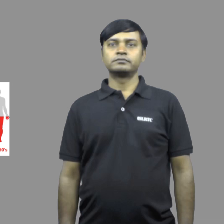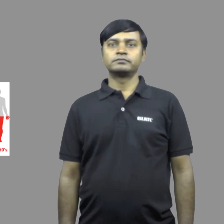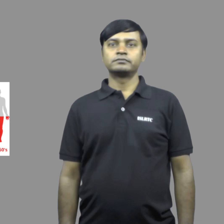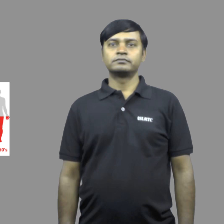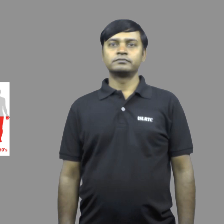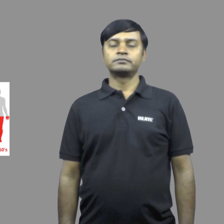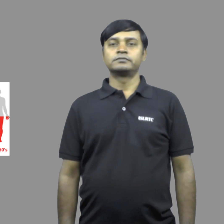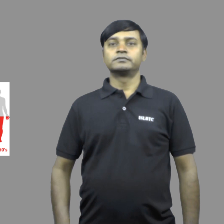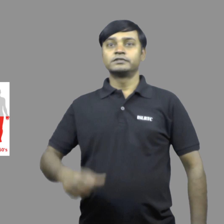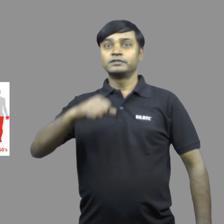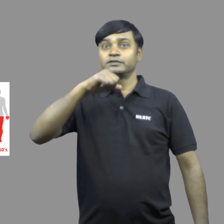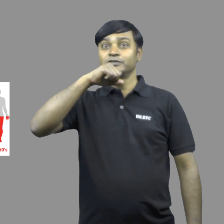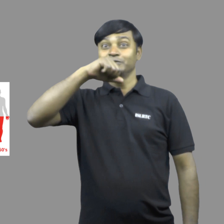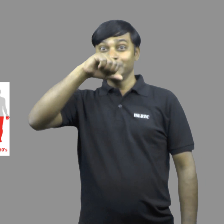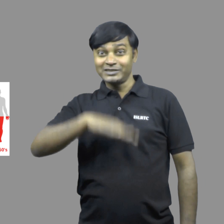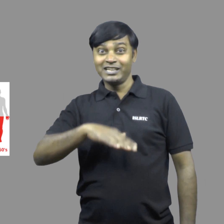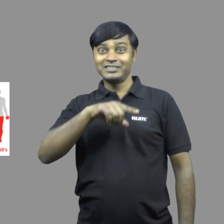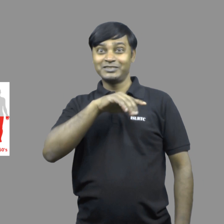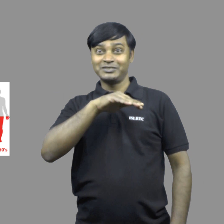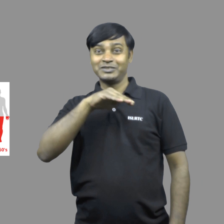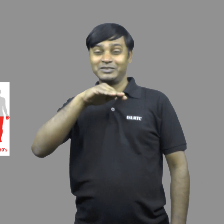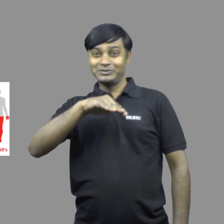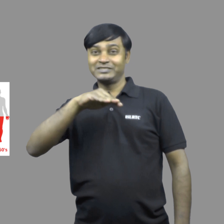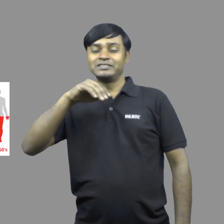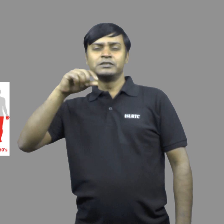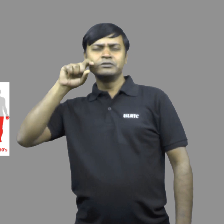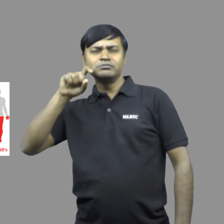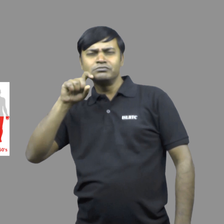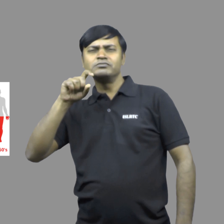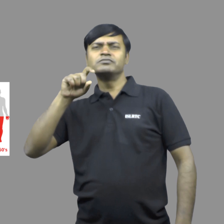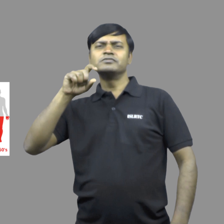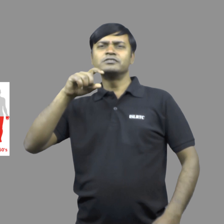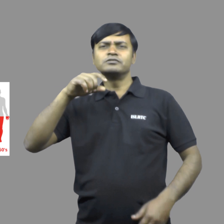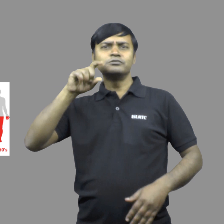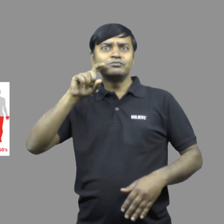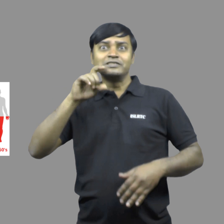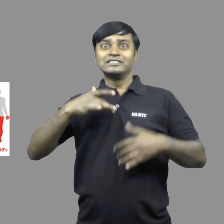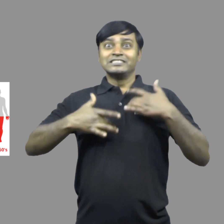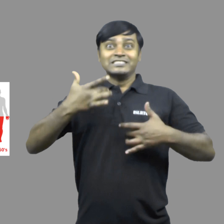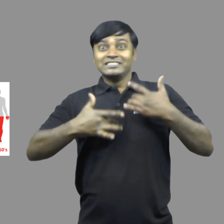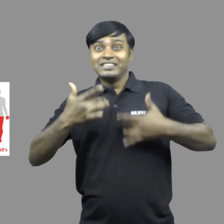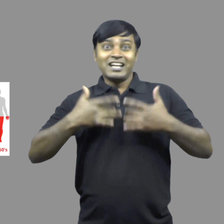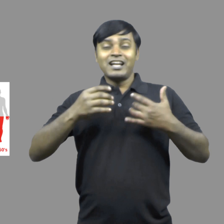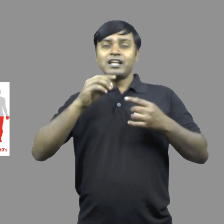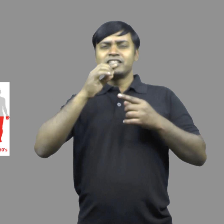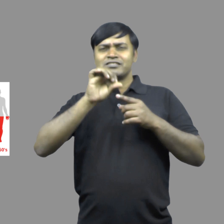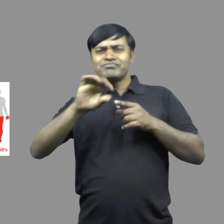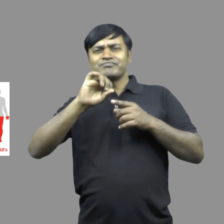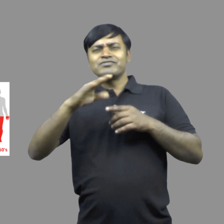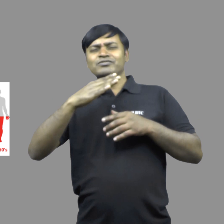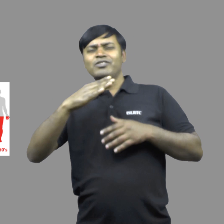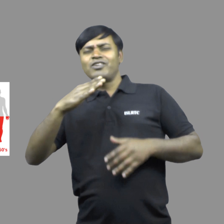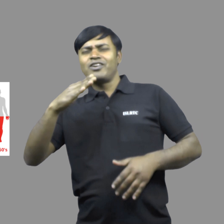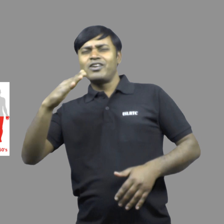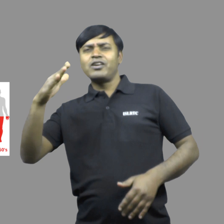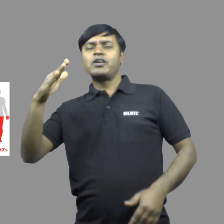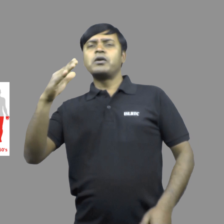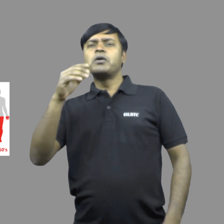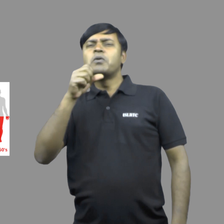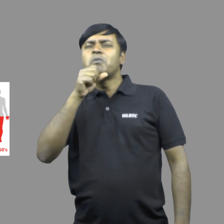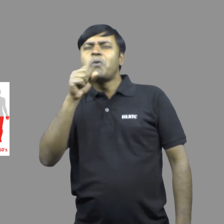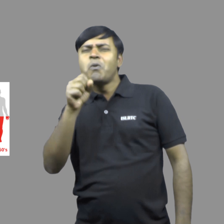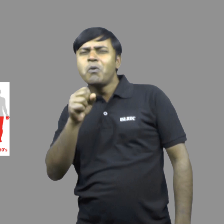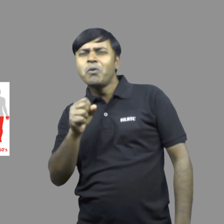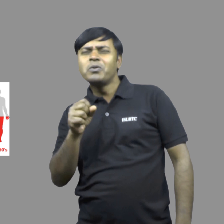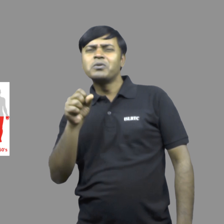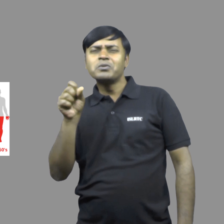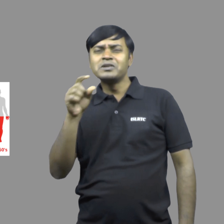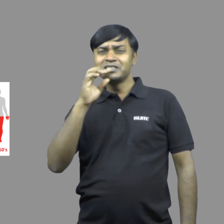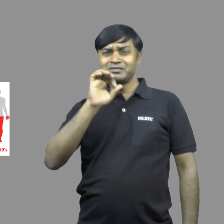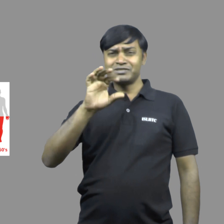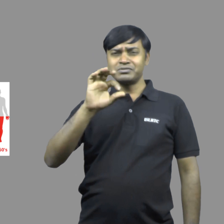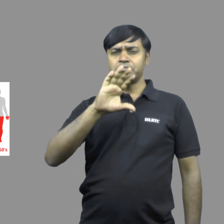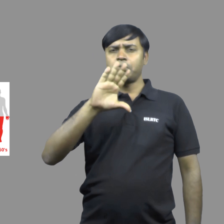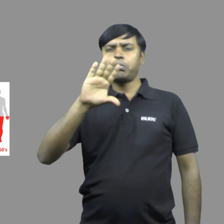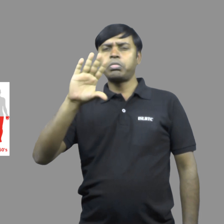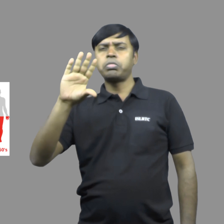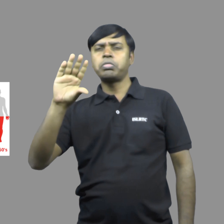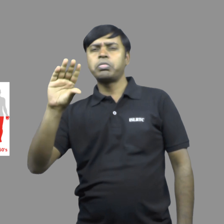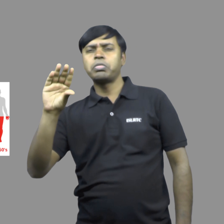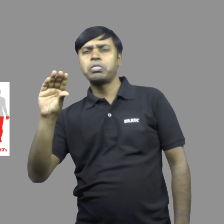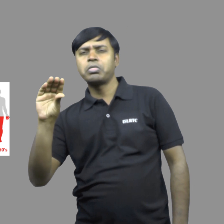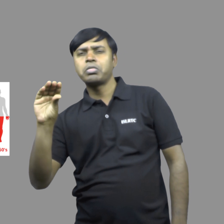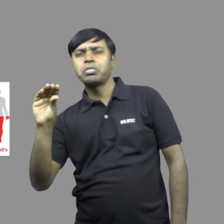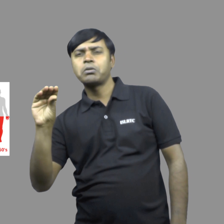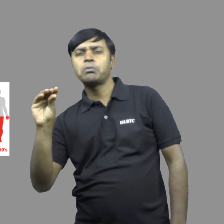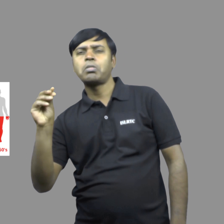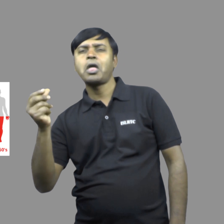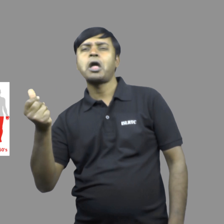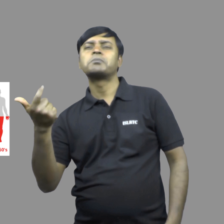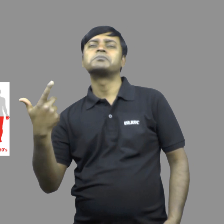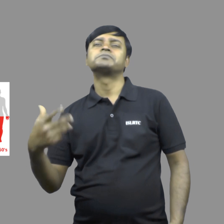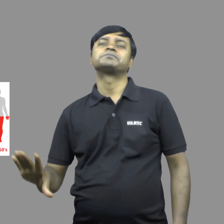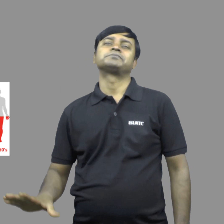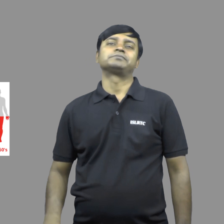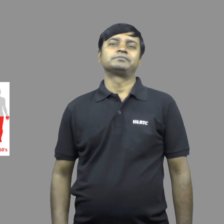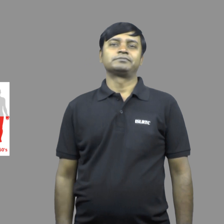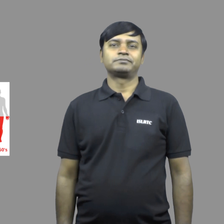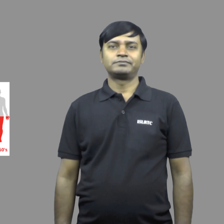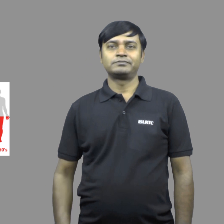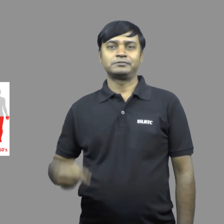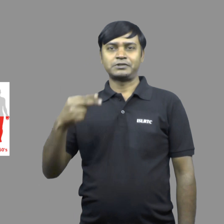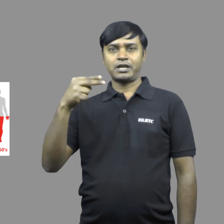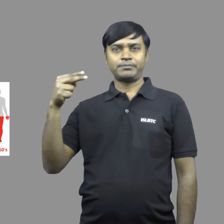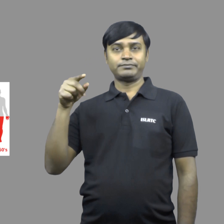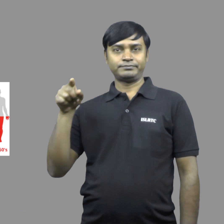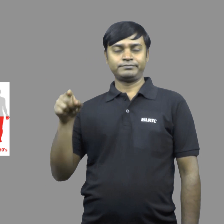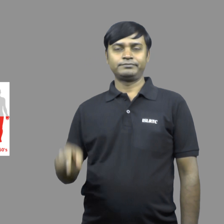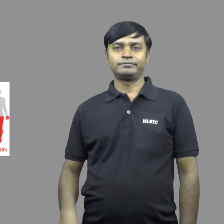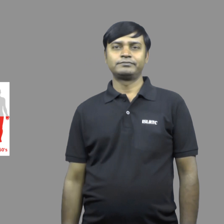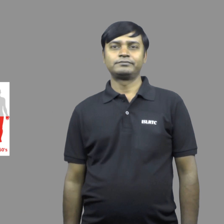Andropause